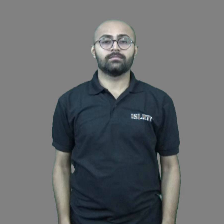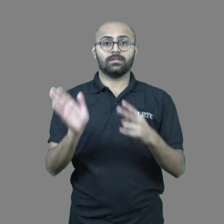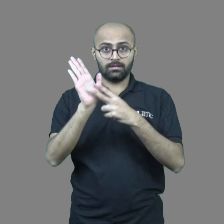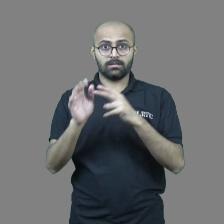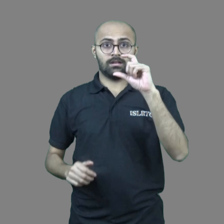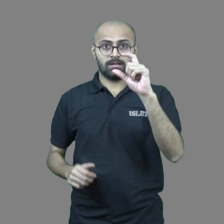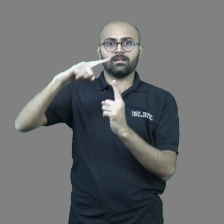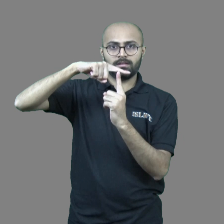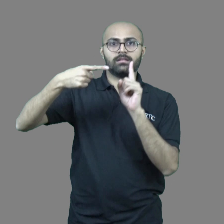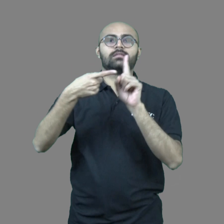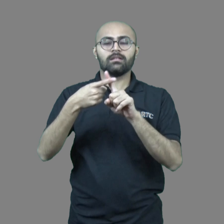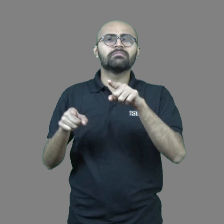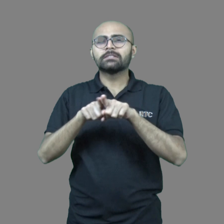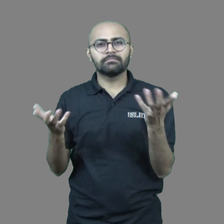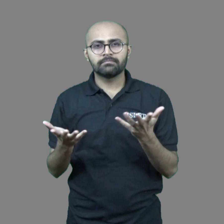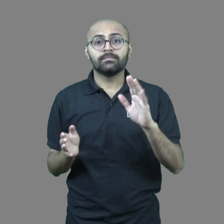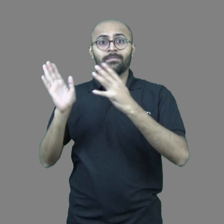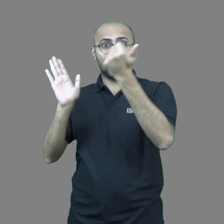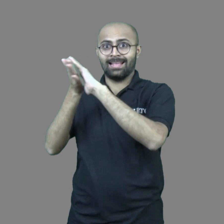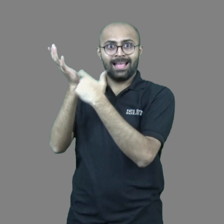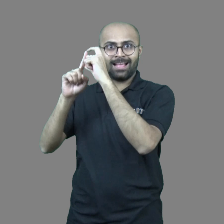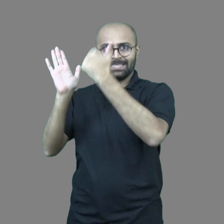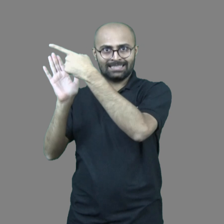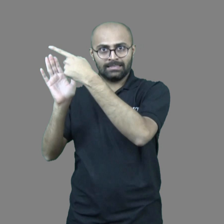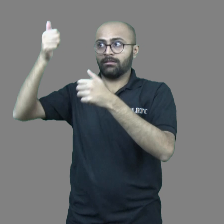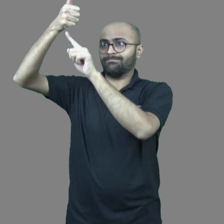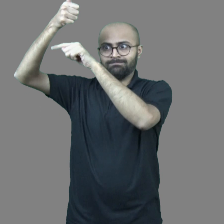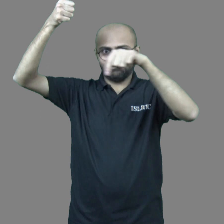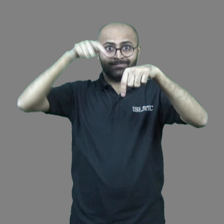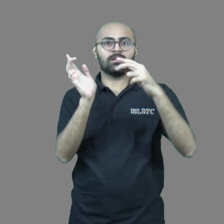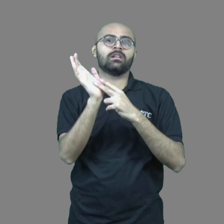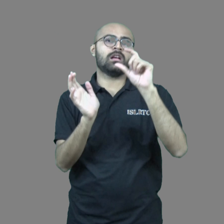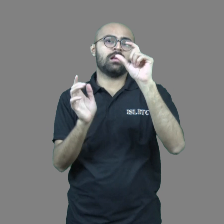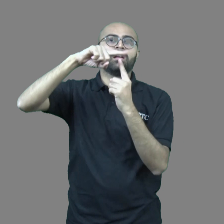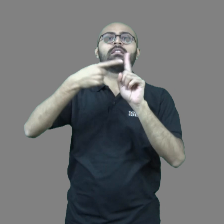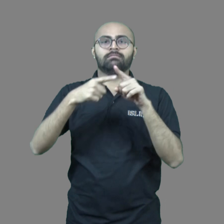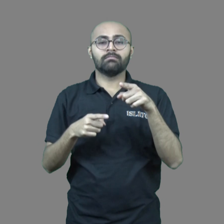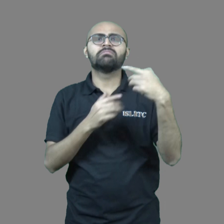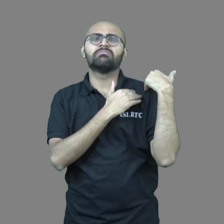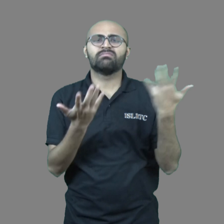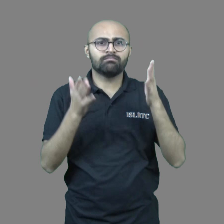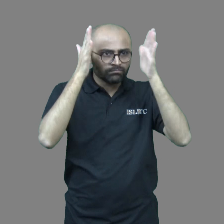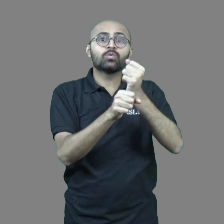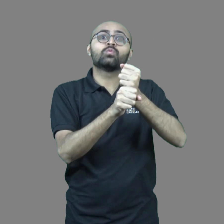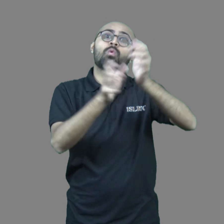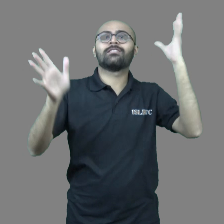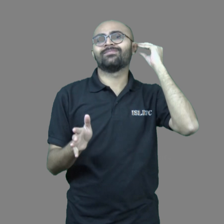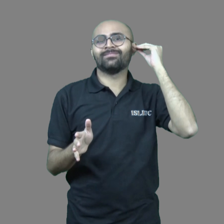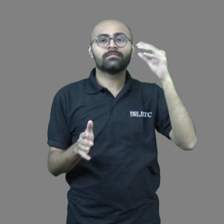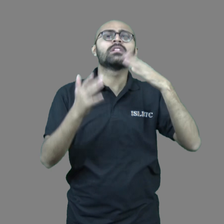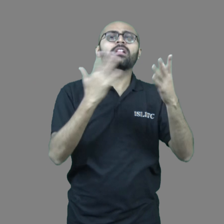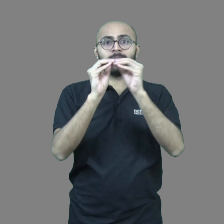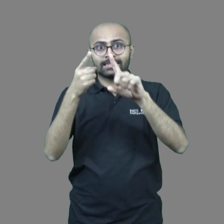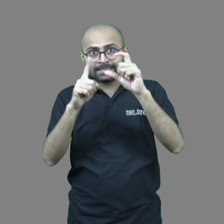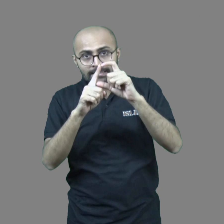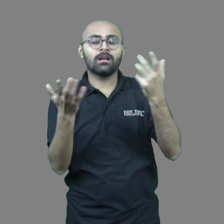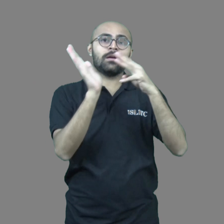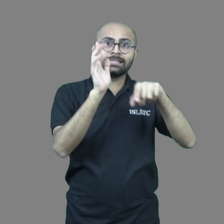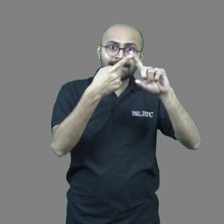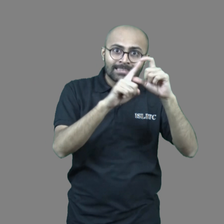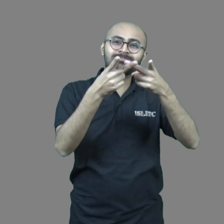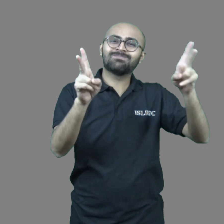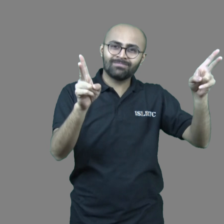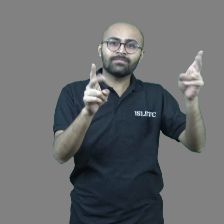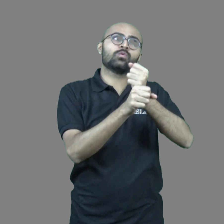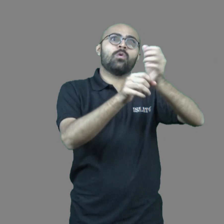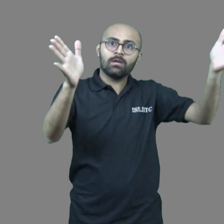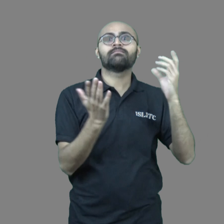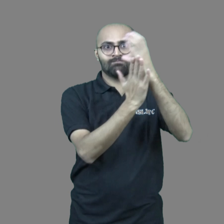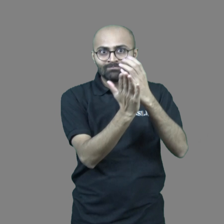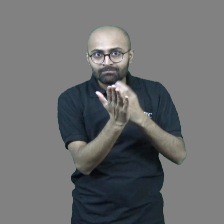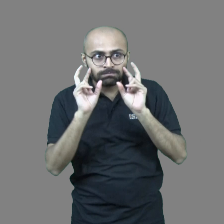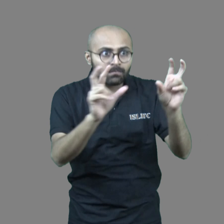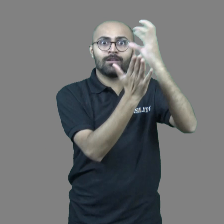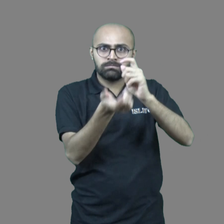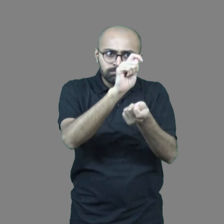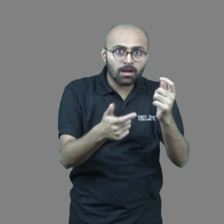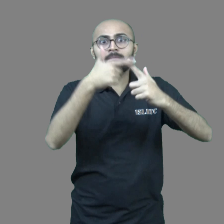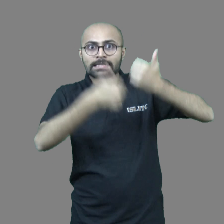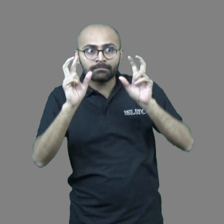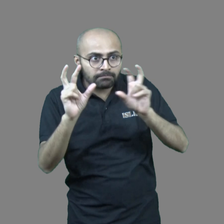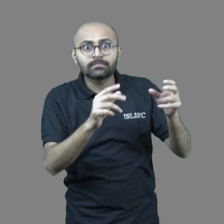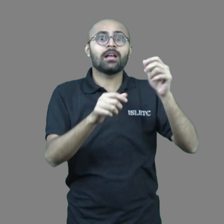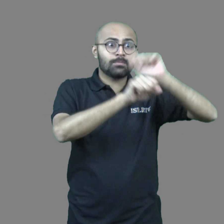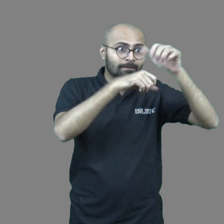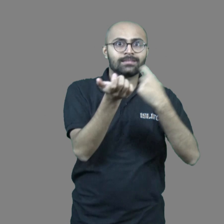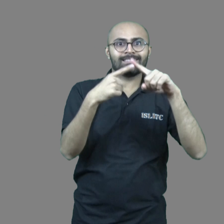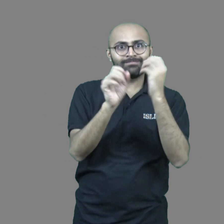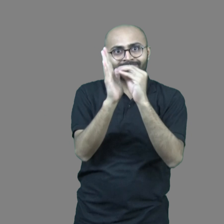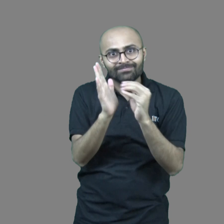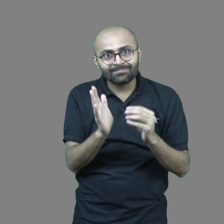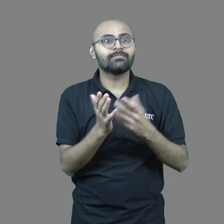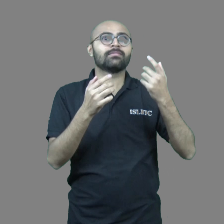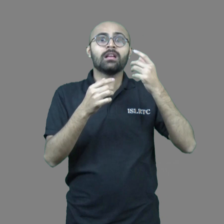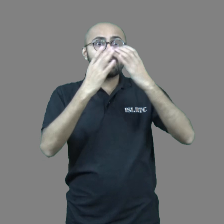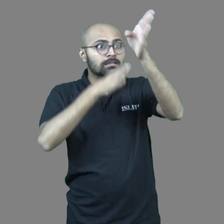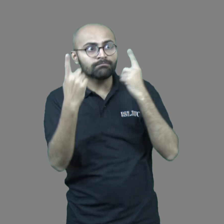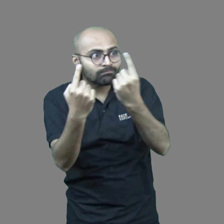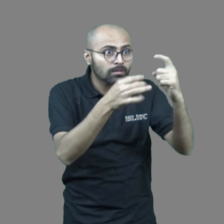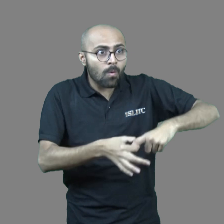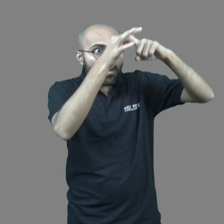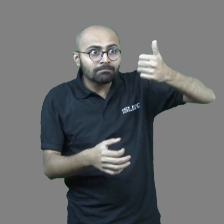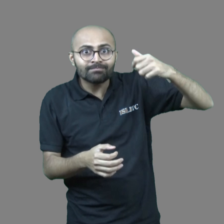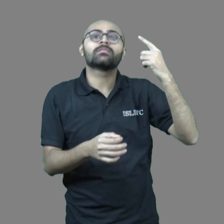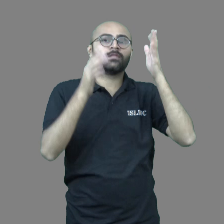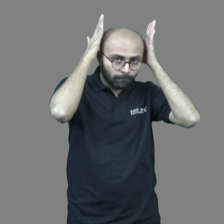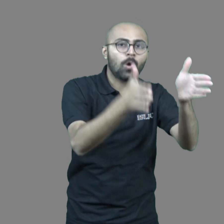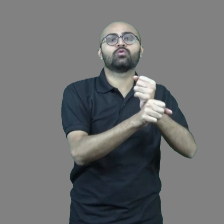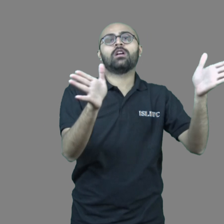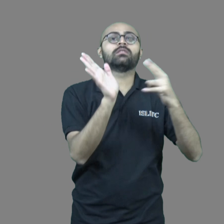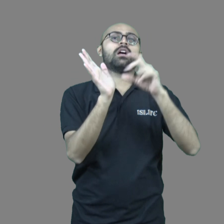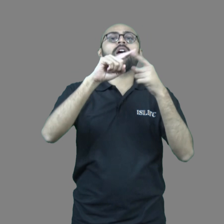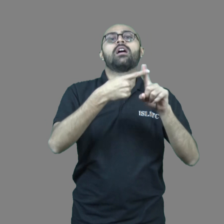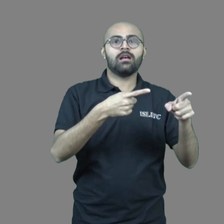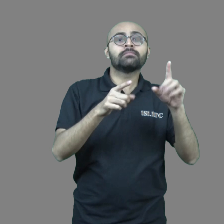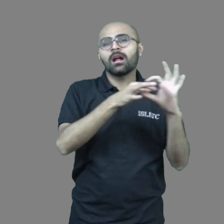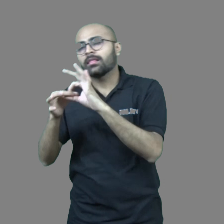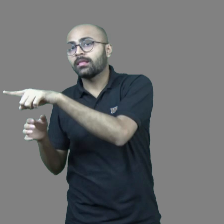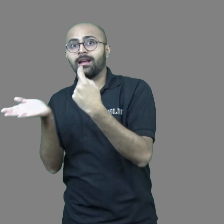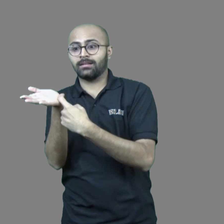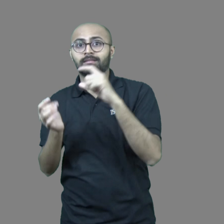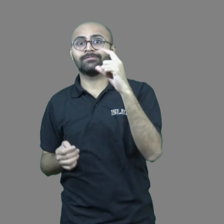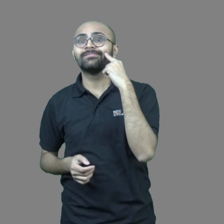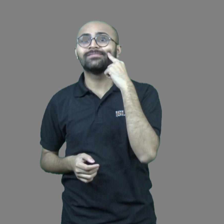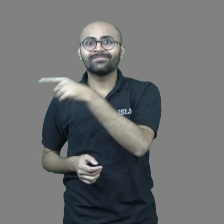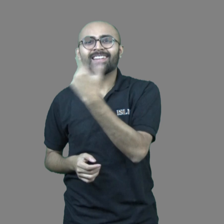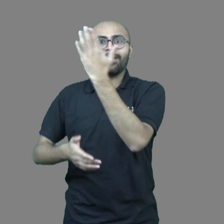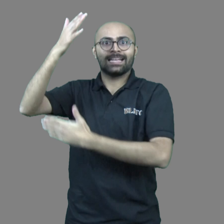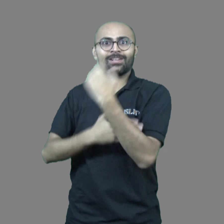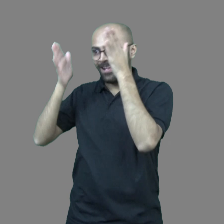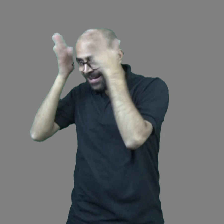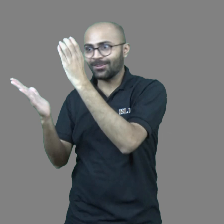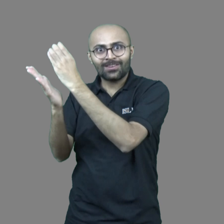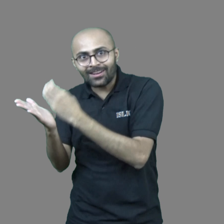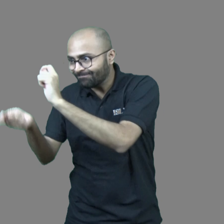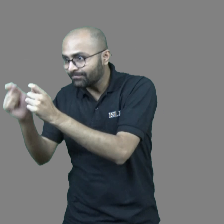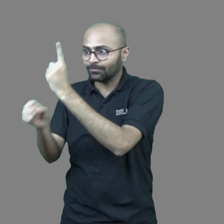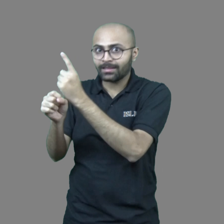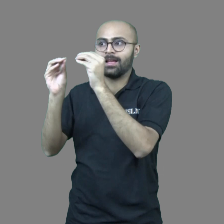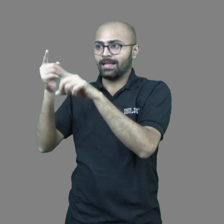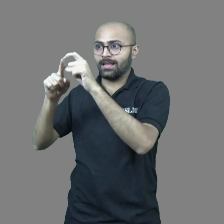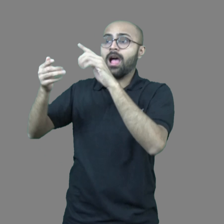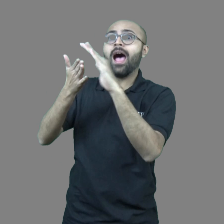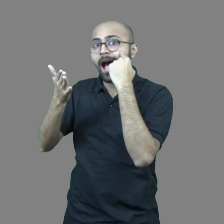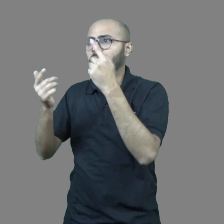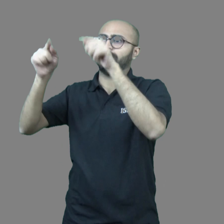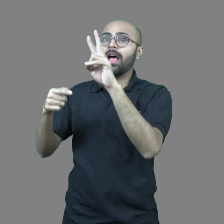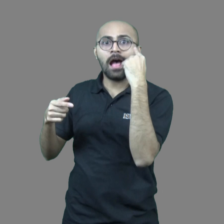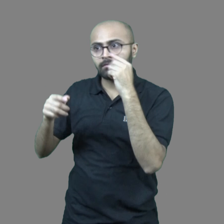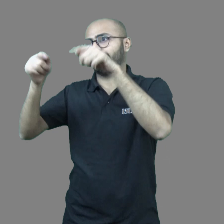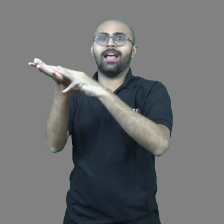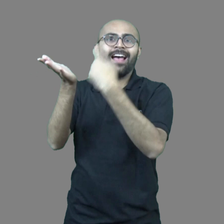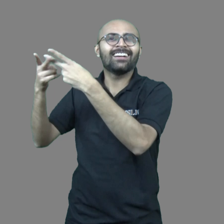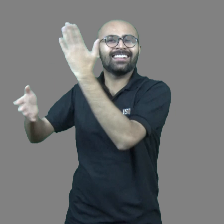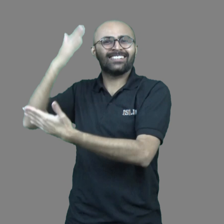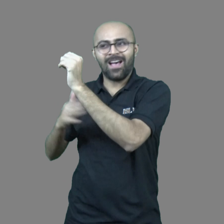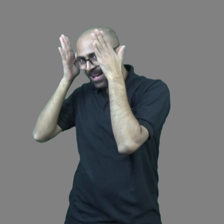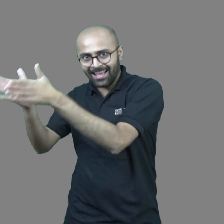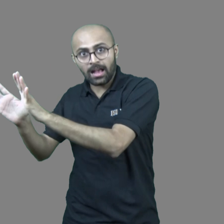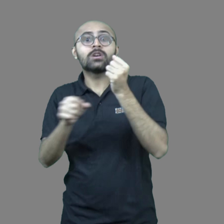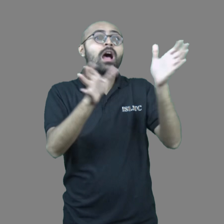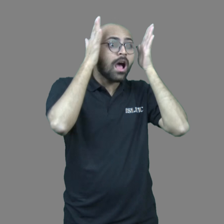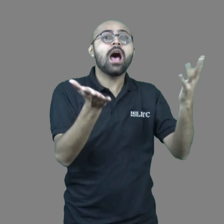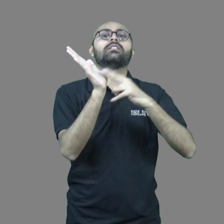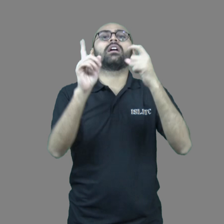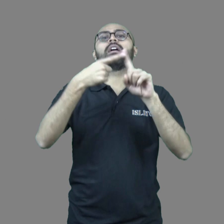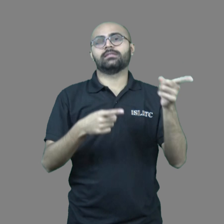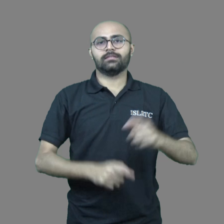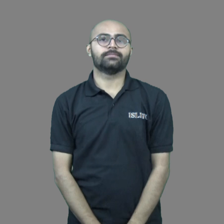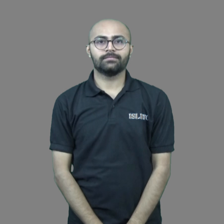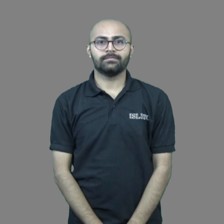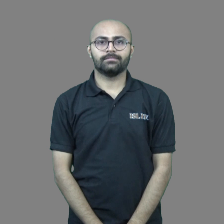National Council for Teacher Education (NCTE)